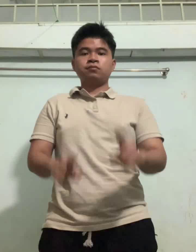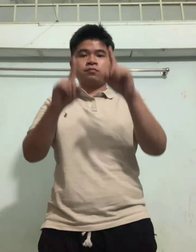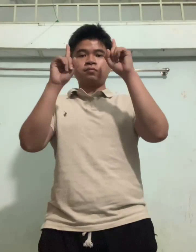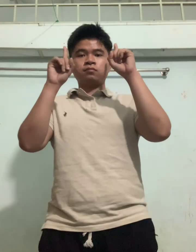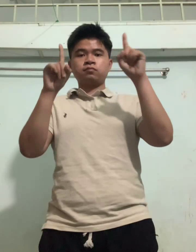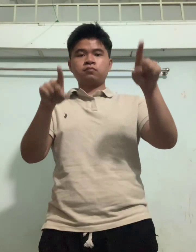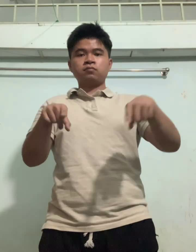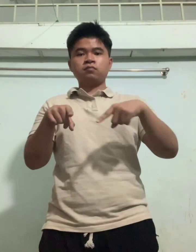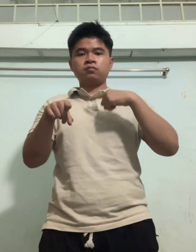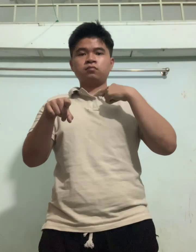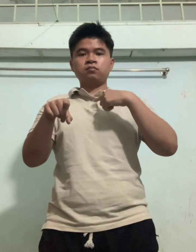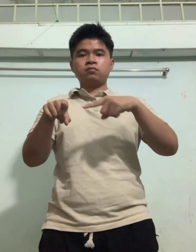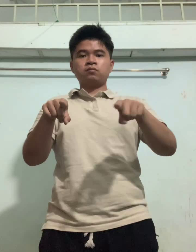phut